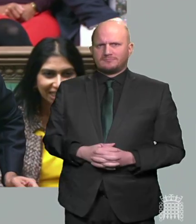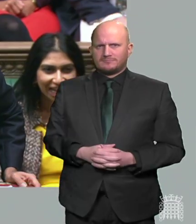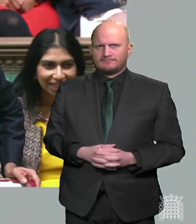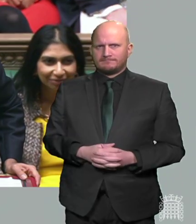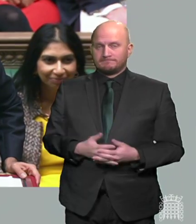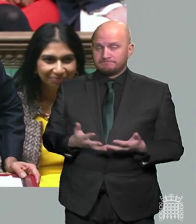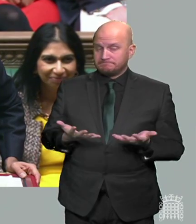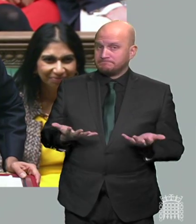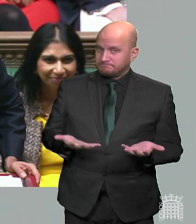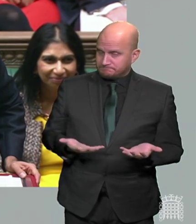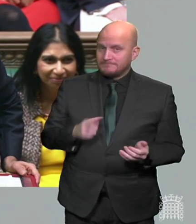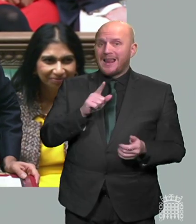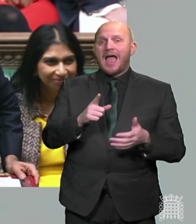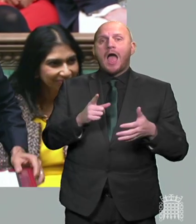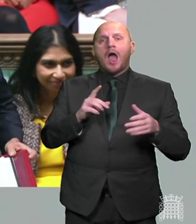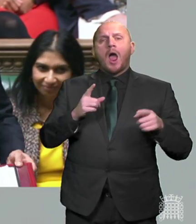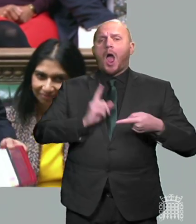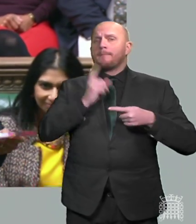The worst A&E times in the country!